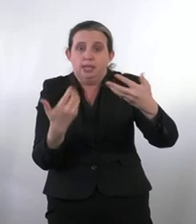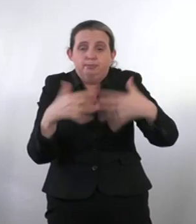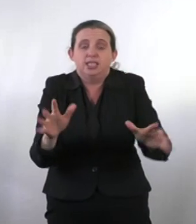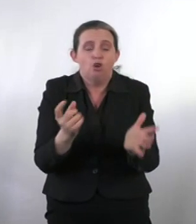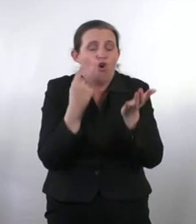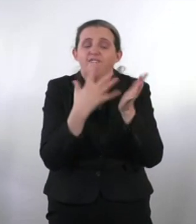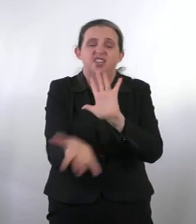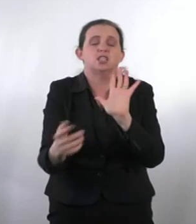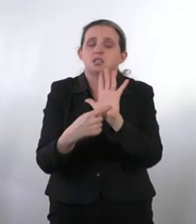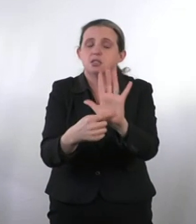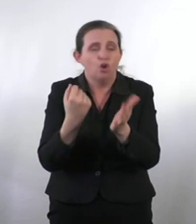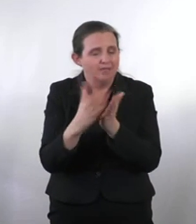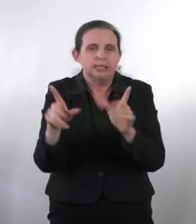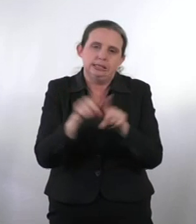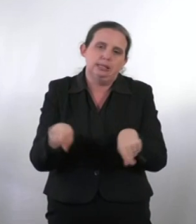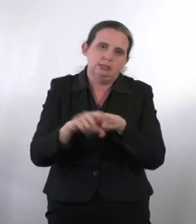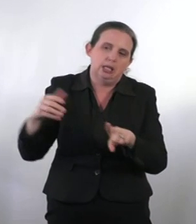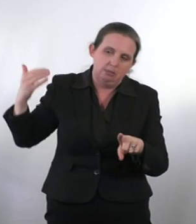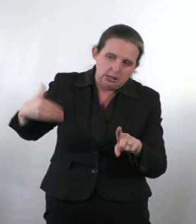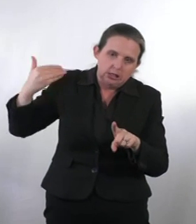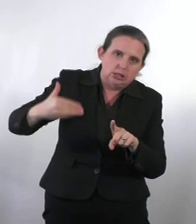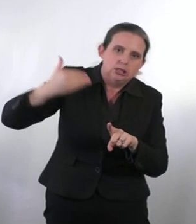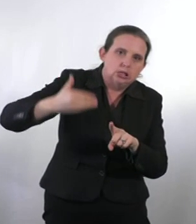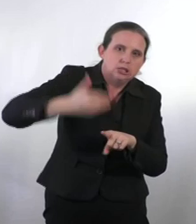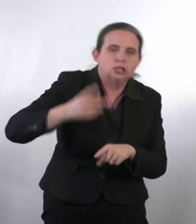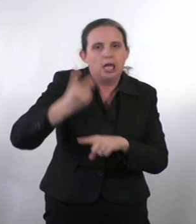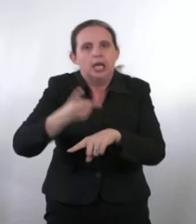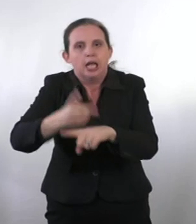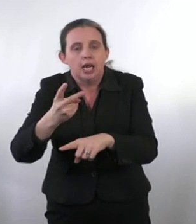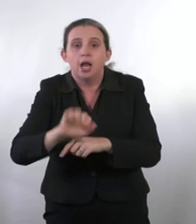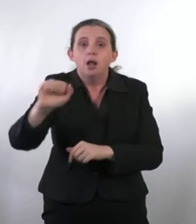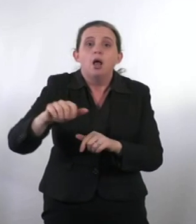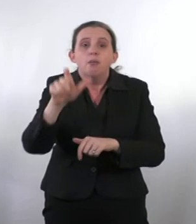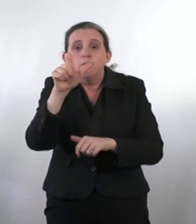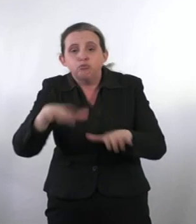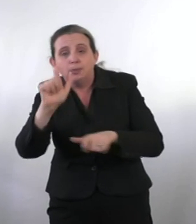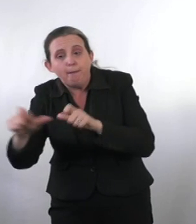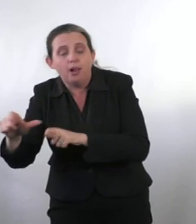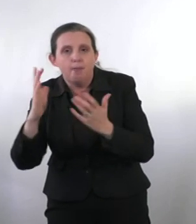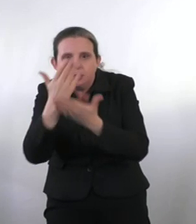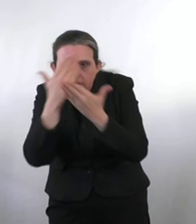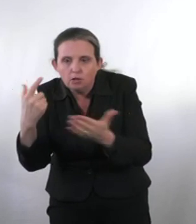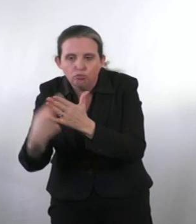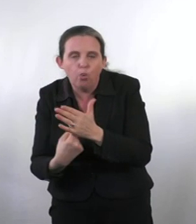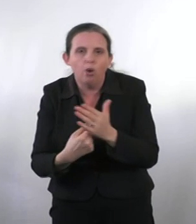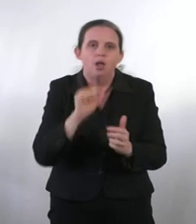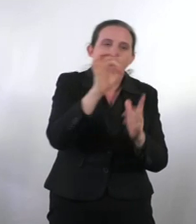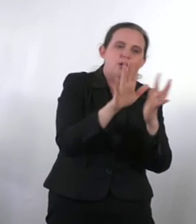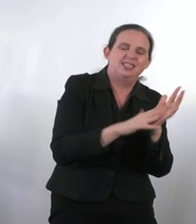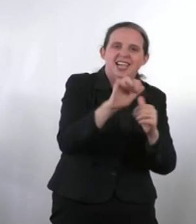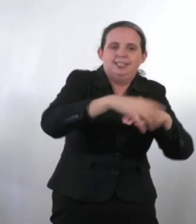It is the same old story: one rule for the British public and another for the Prime Minister and his friends.